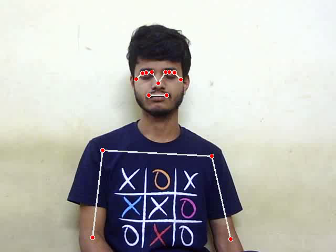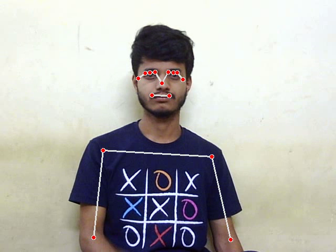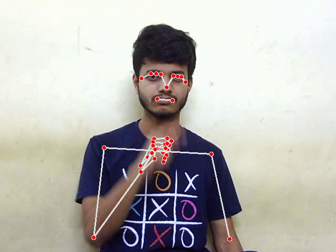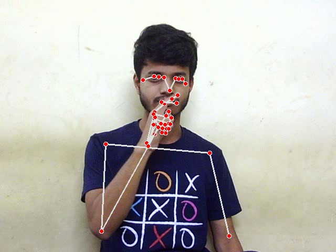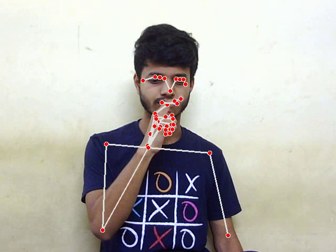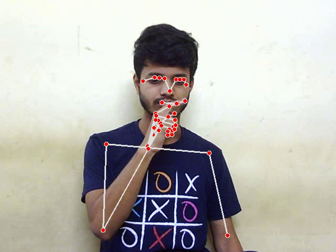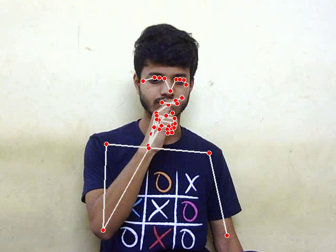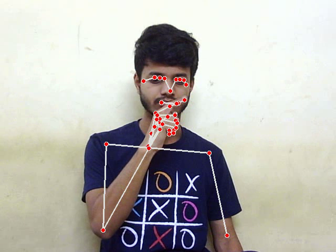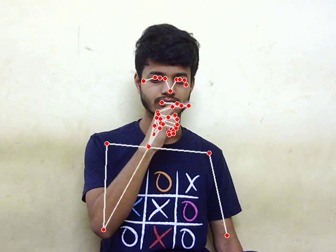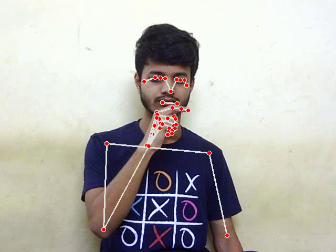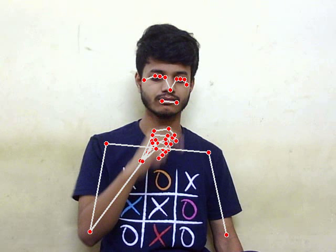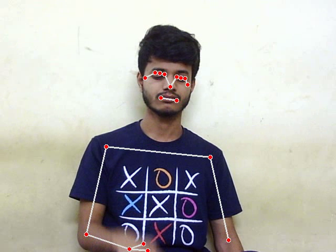who